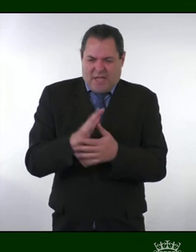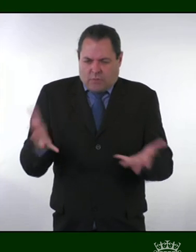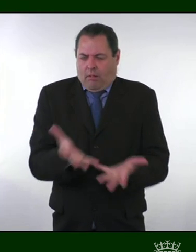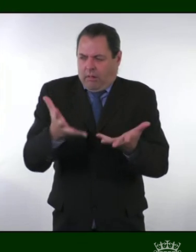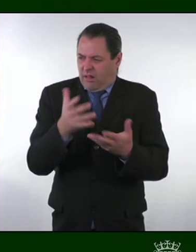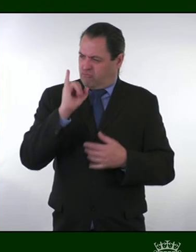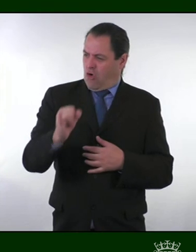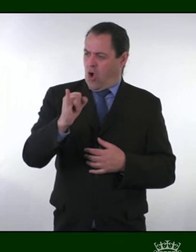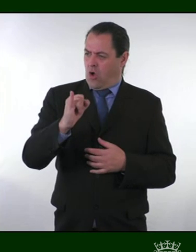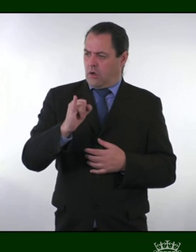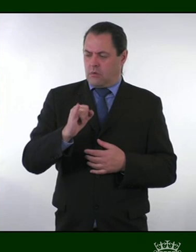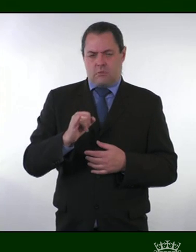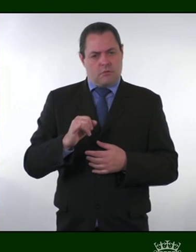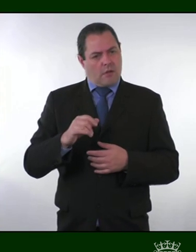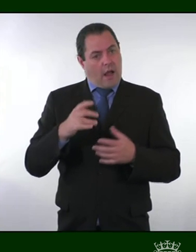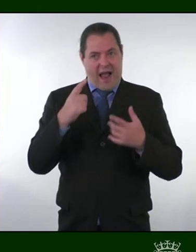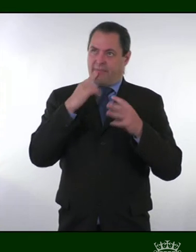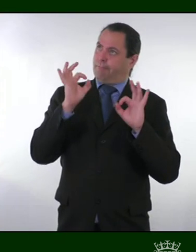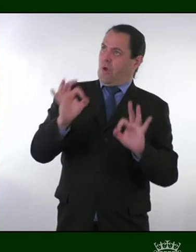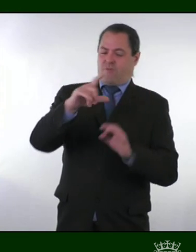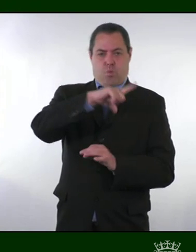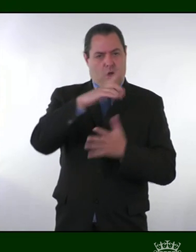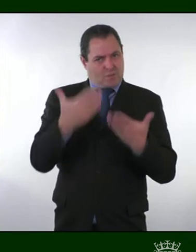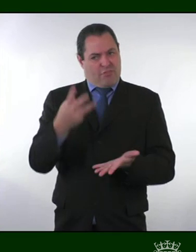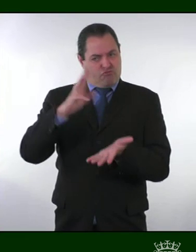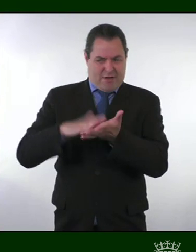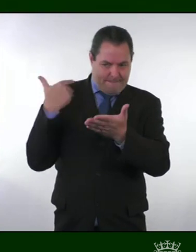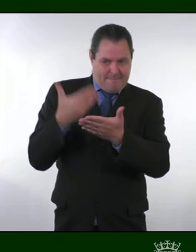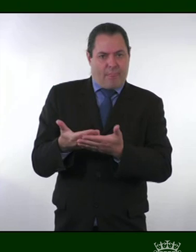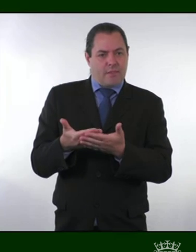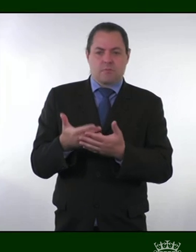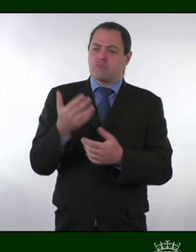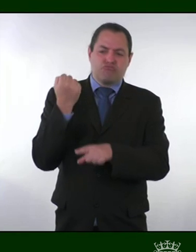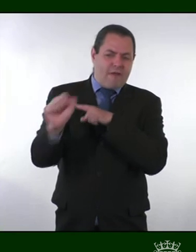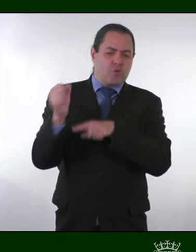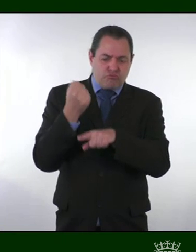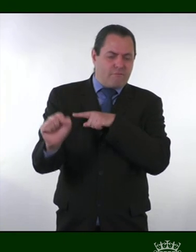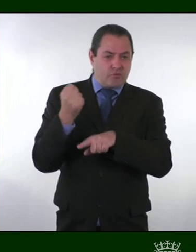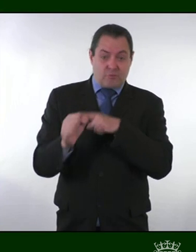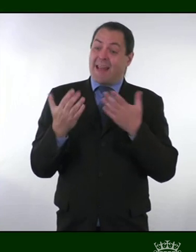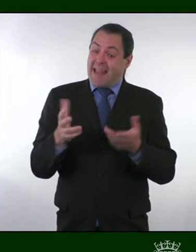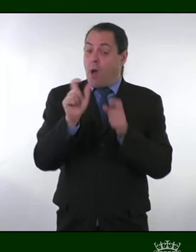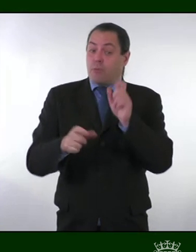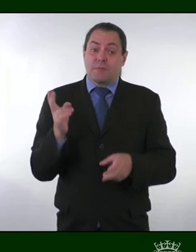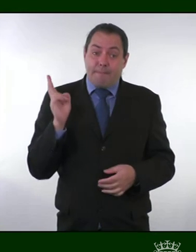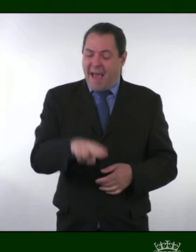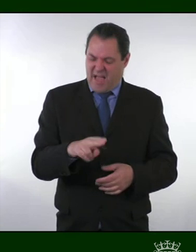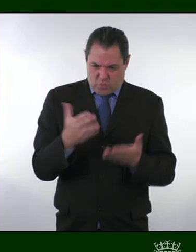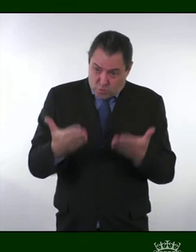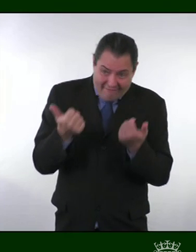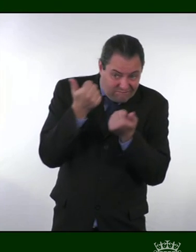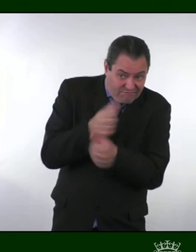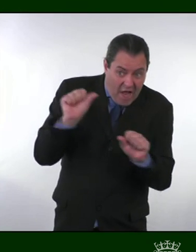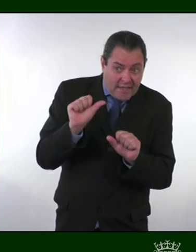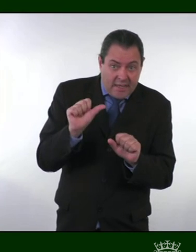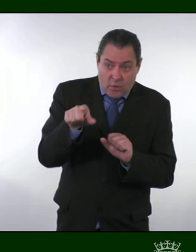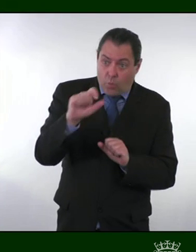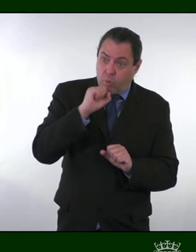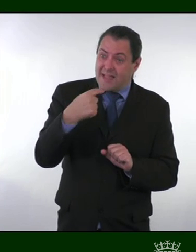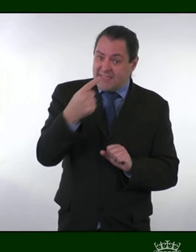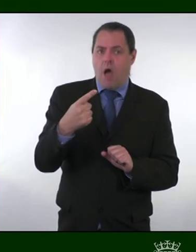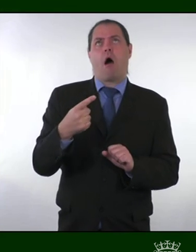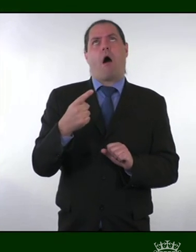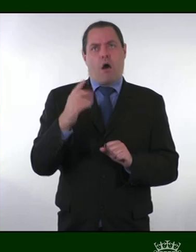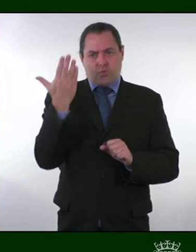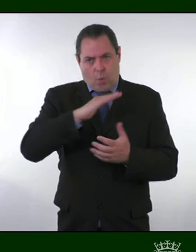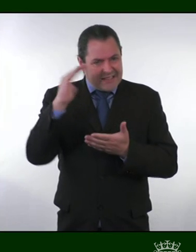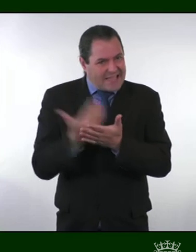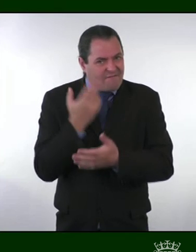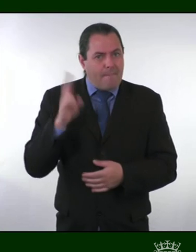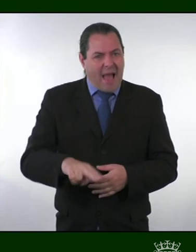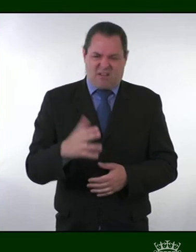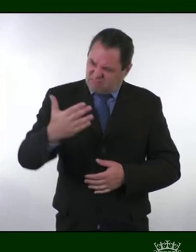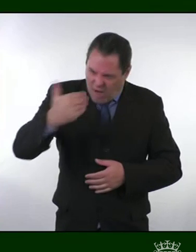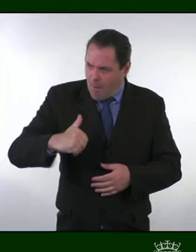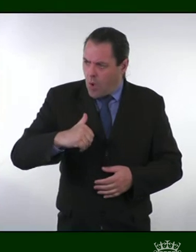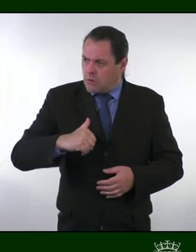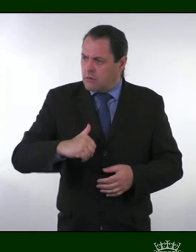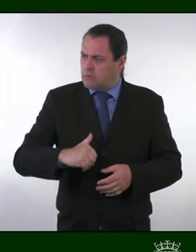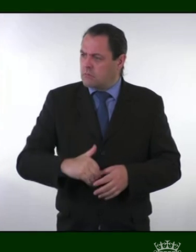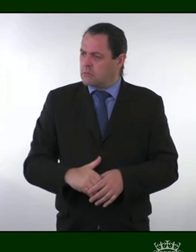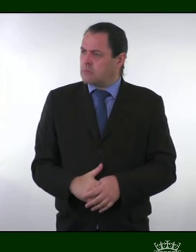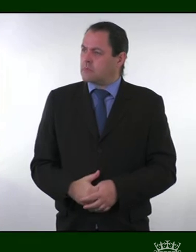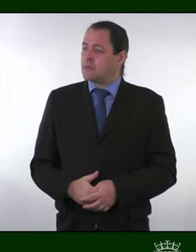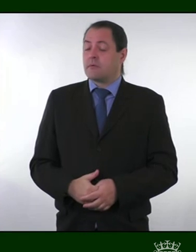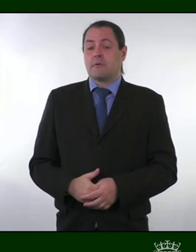It would be a fine thing if, today, after three months of refusing to do so, as pupils go back to school, he finally said that school was safe to go back to.